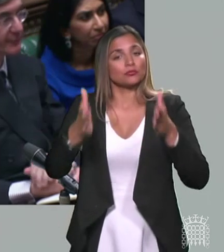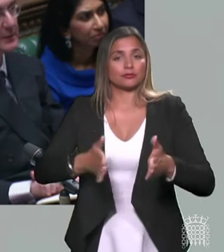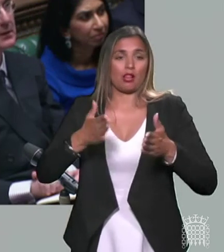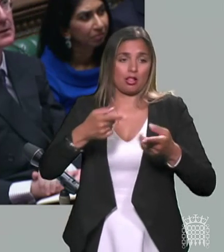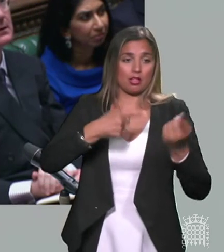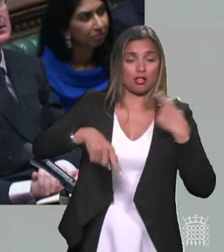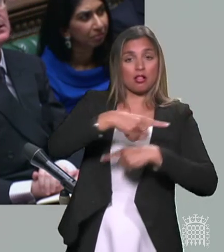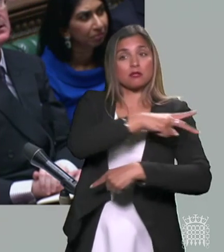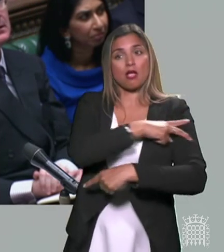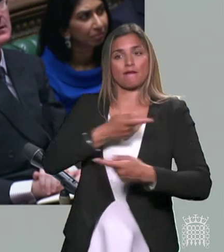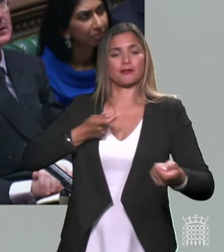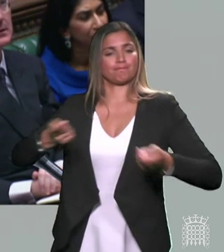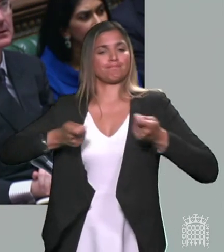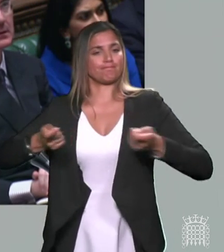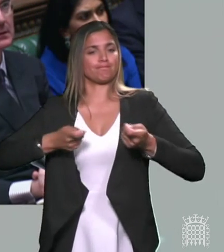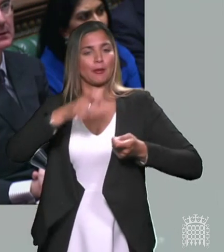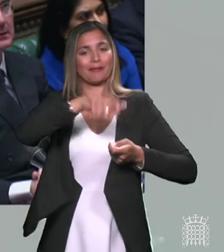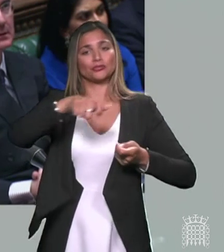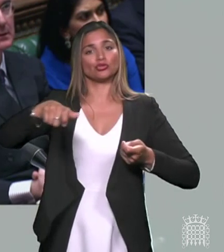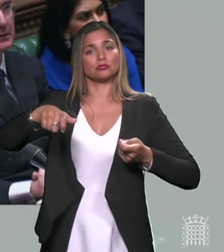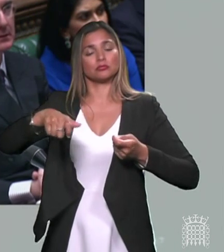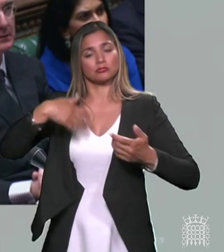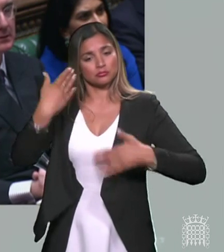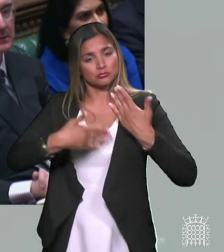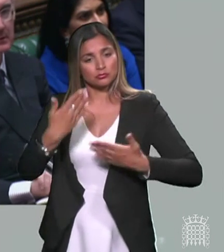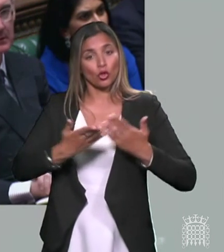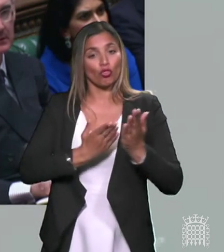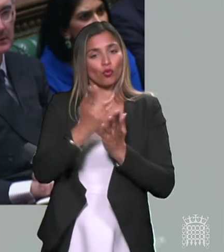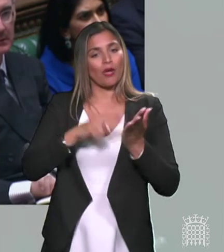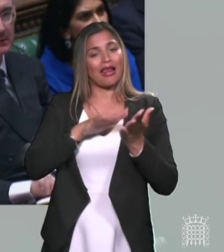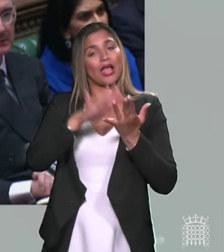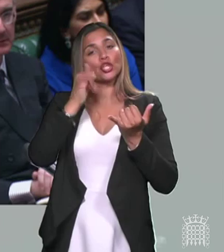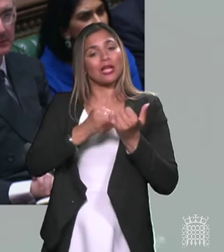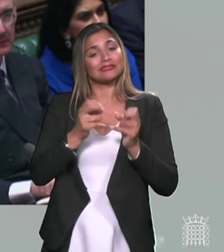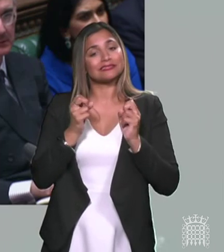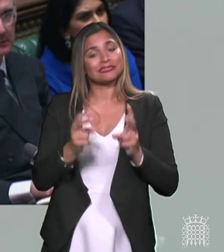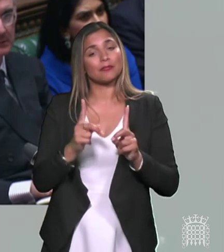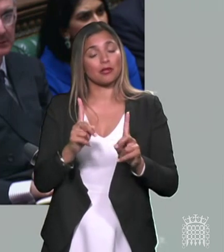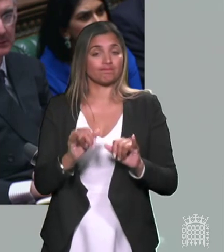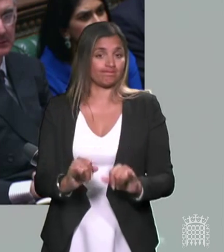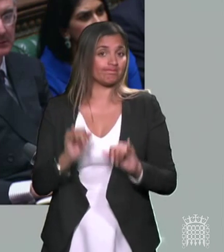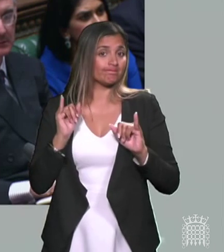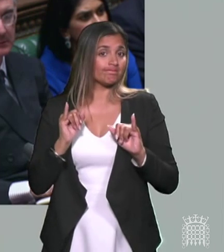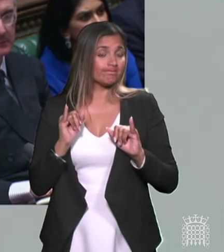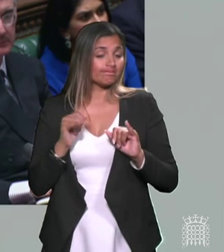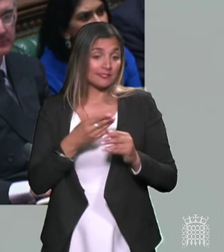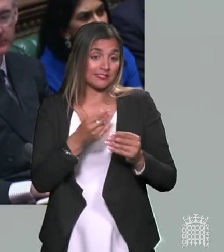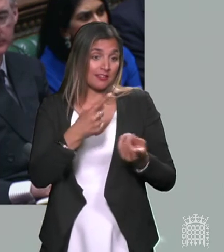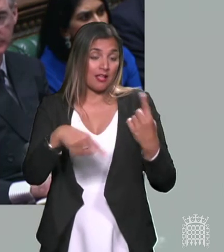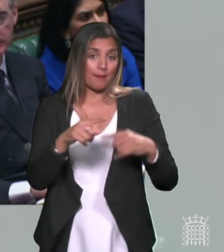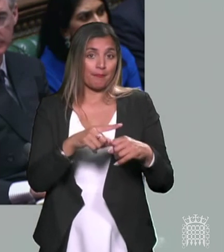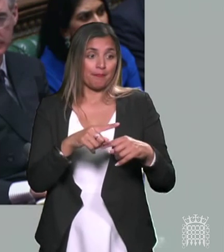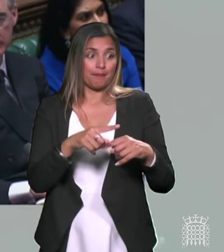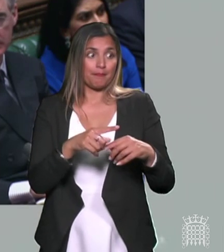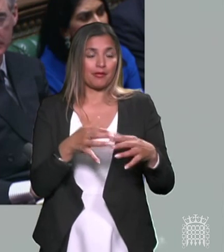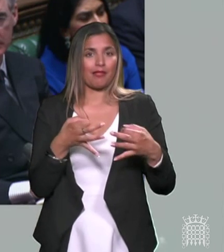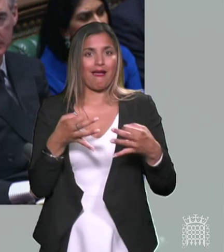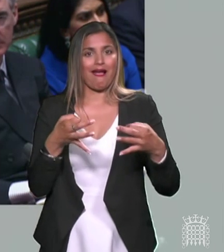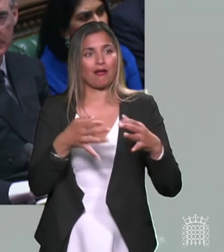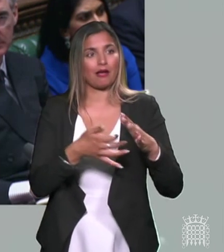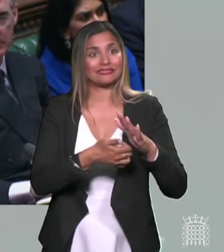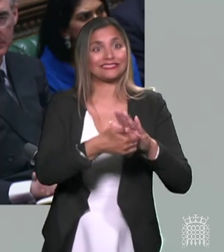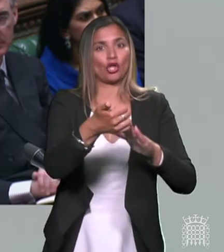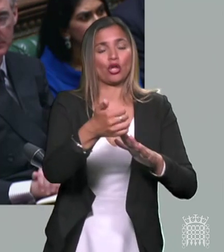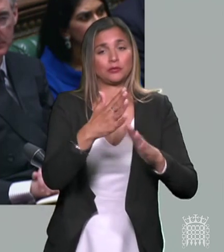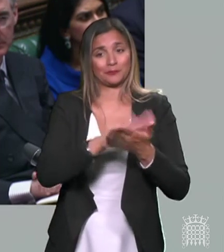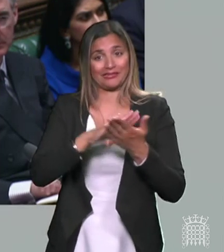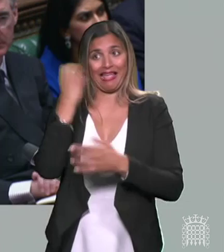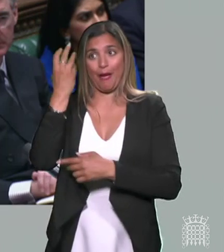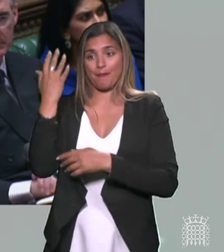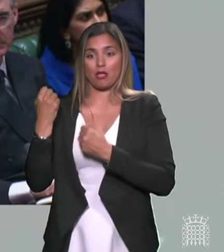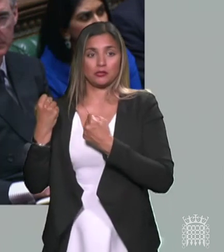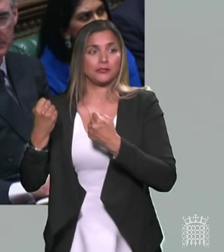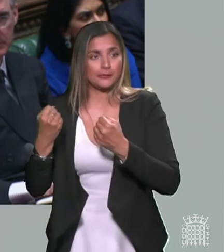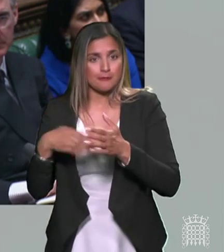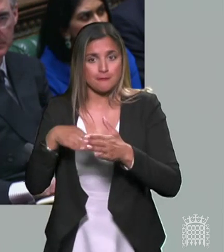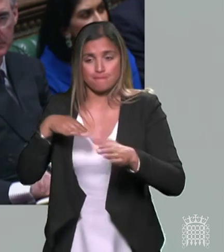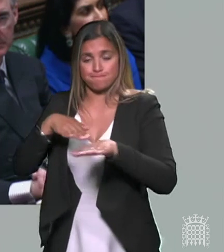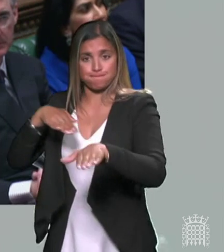Too often, I am afraid, it is impossible because a proportion of the patients sadly are in delayed discharge and that is making life very difficult for the ambulances as they come up to hospital.